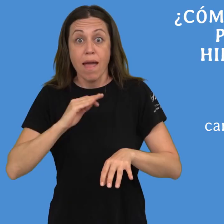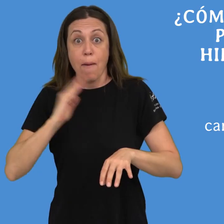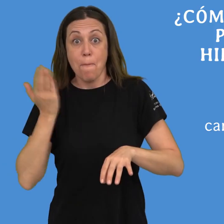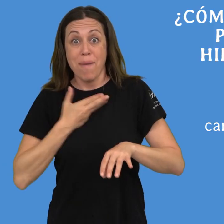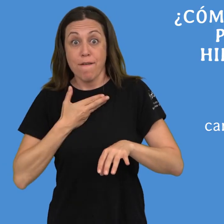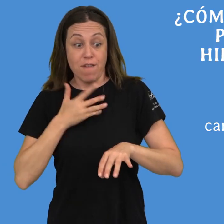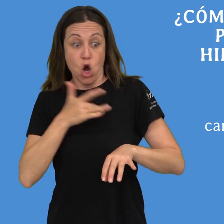afectar